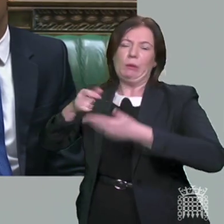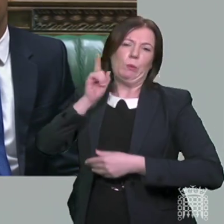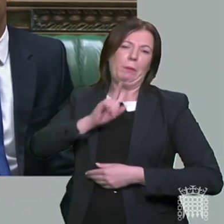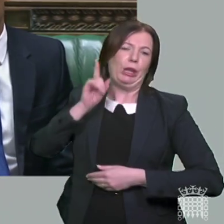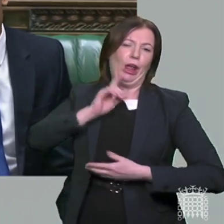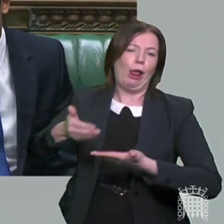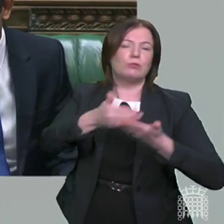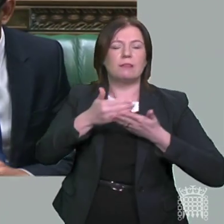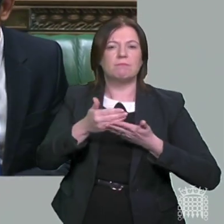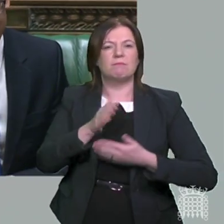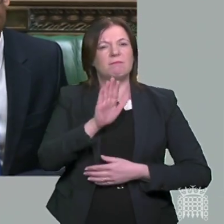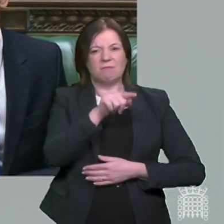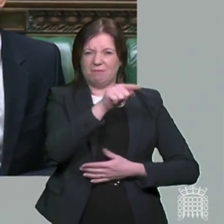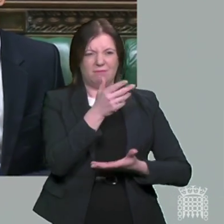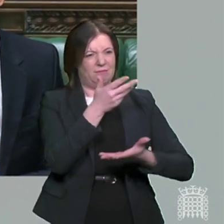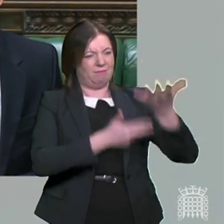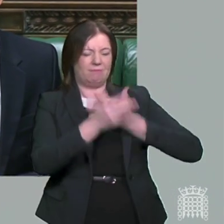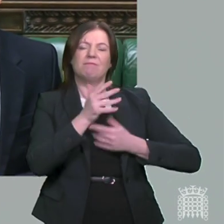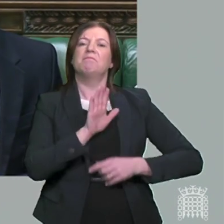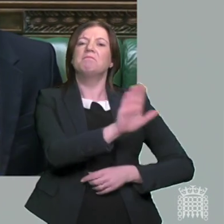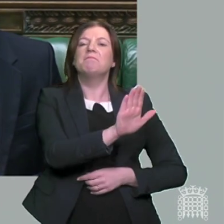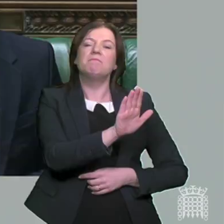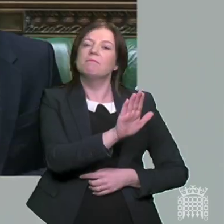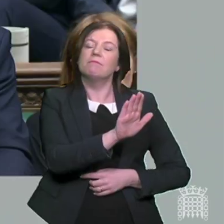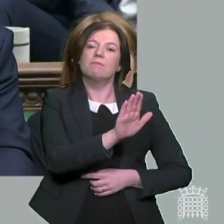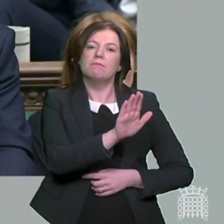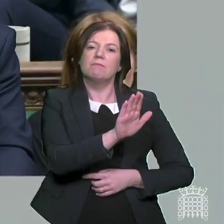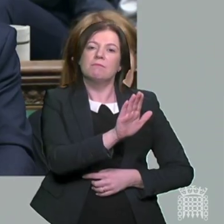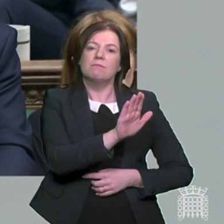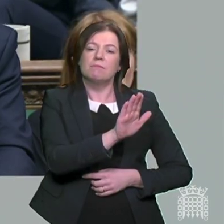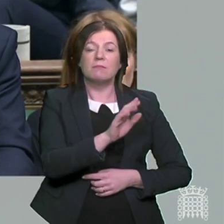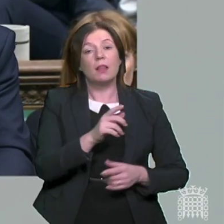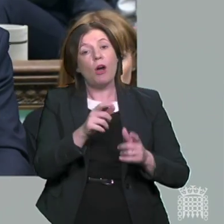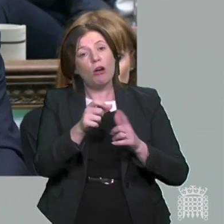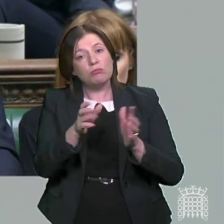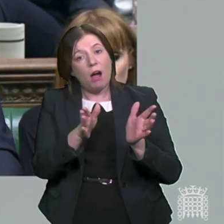I am not going to take lectures from him about that.